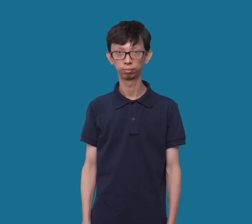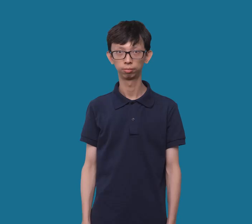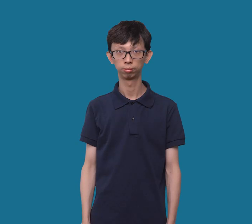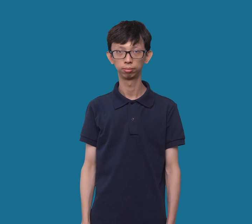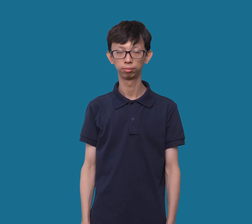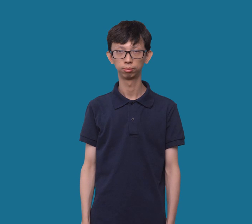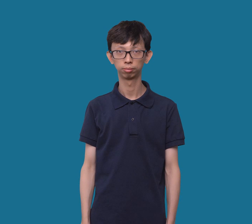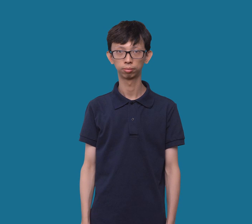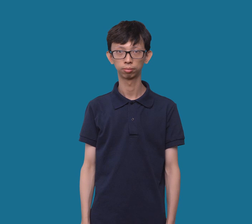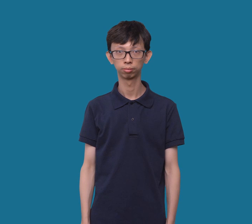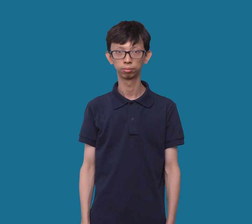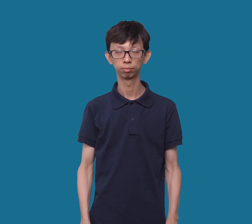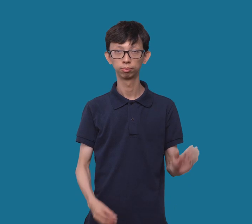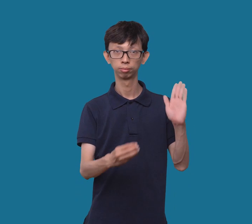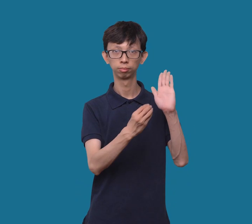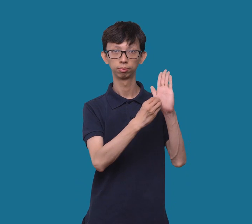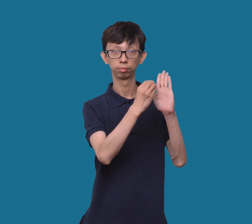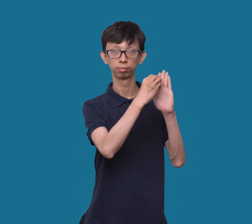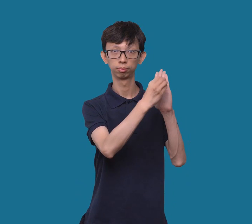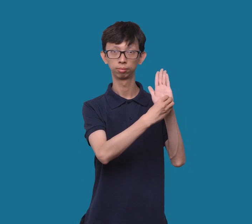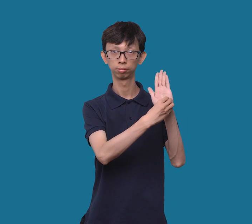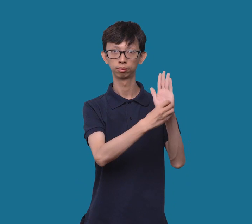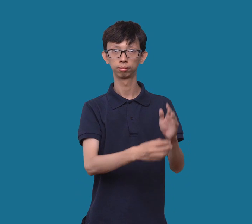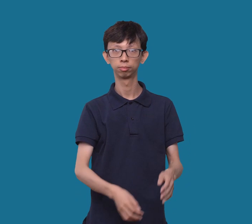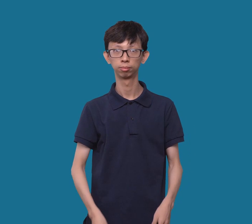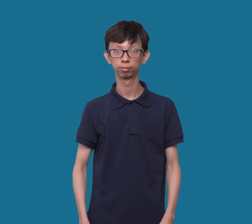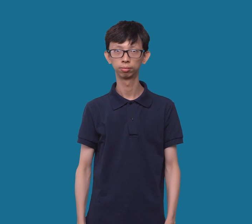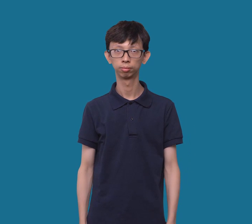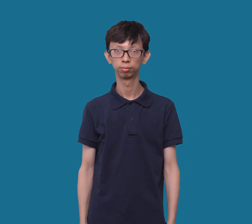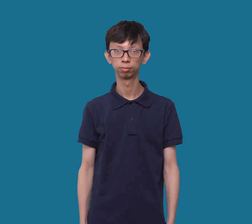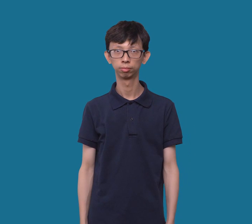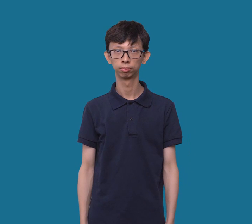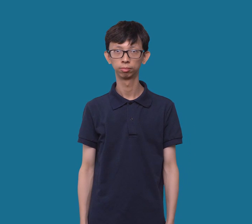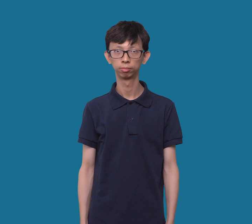vị trí